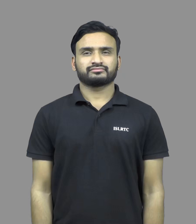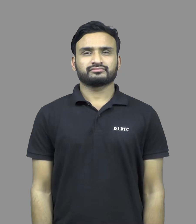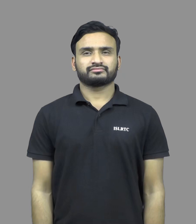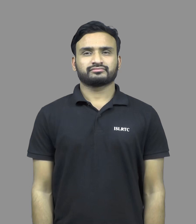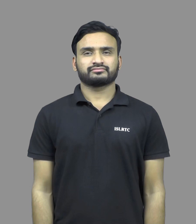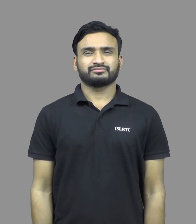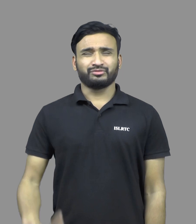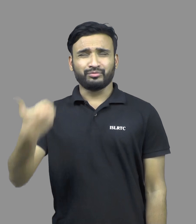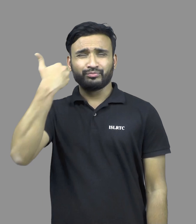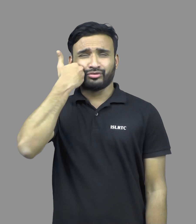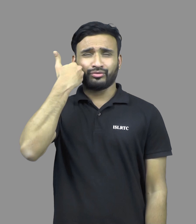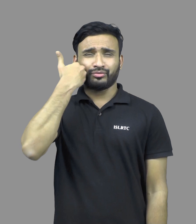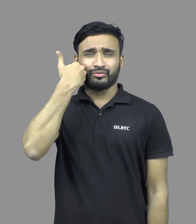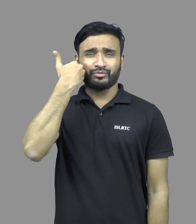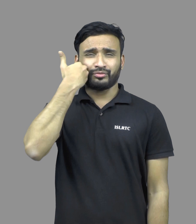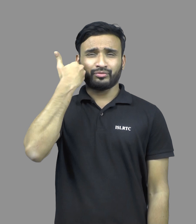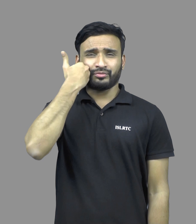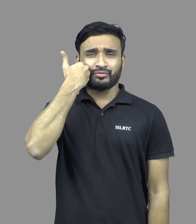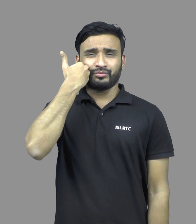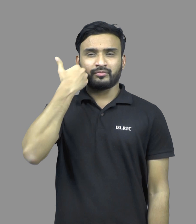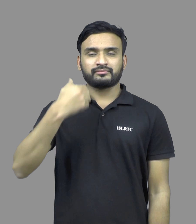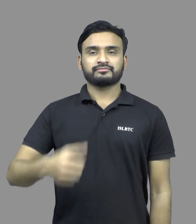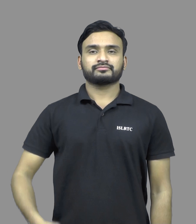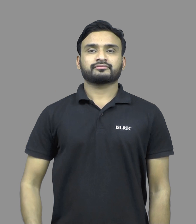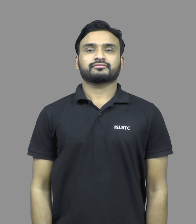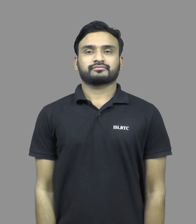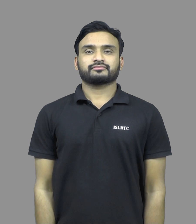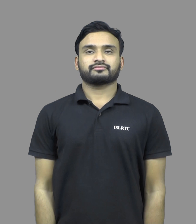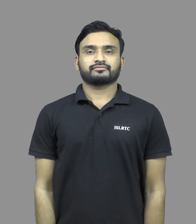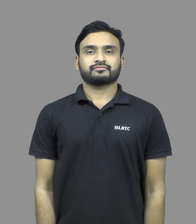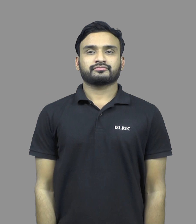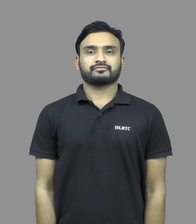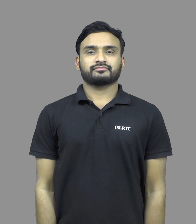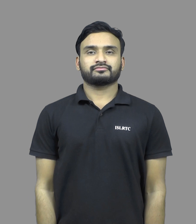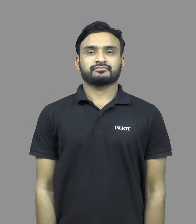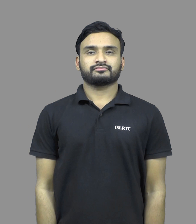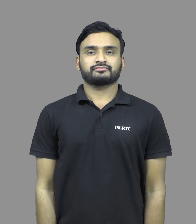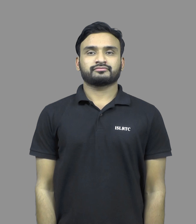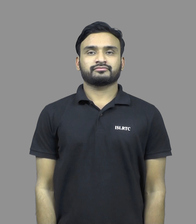Fever